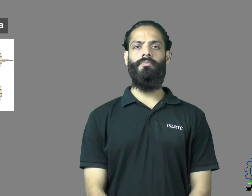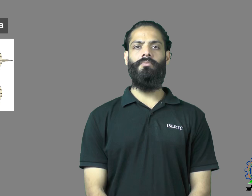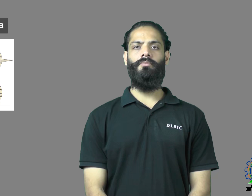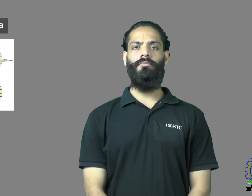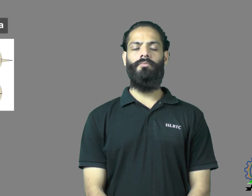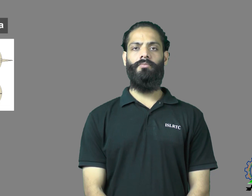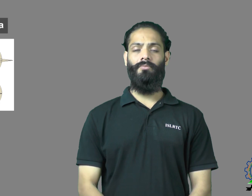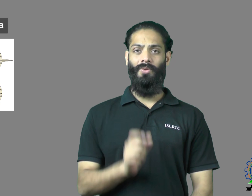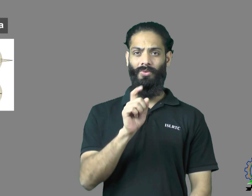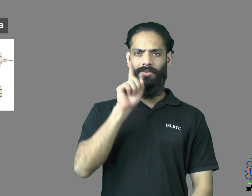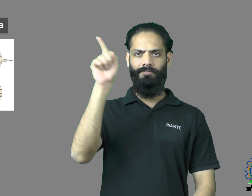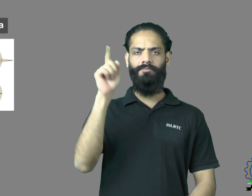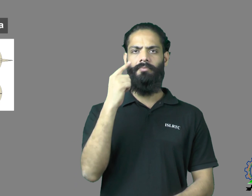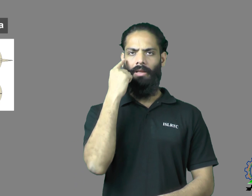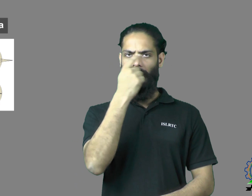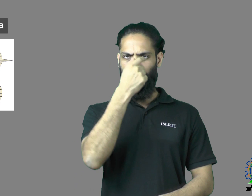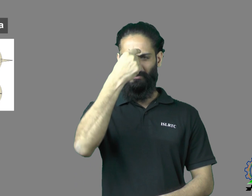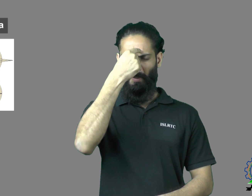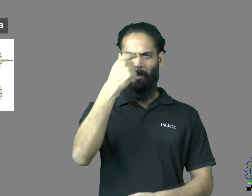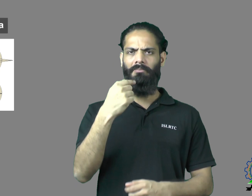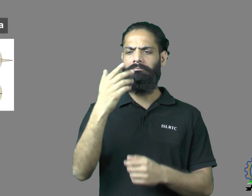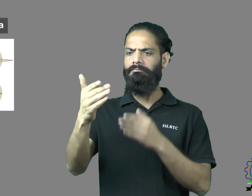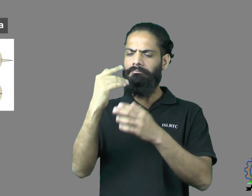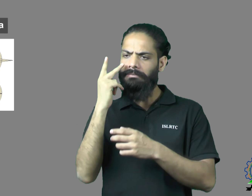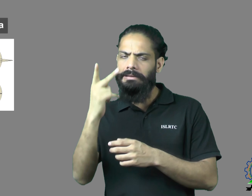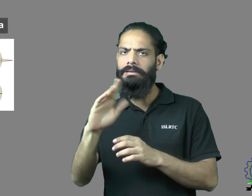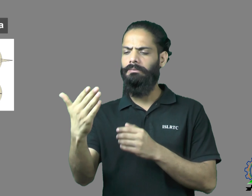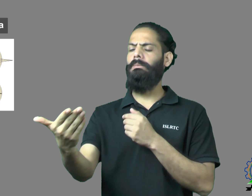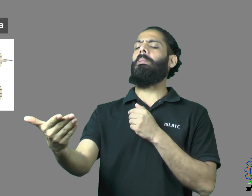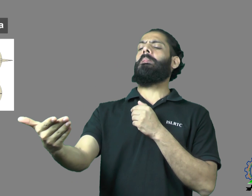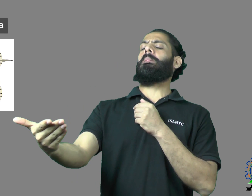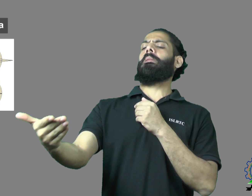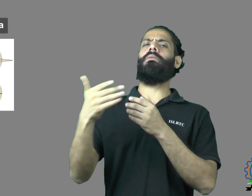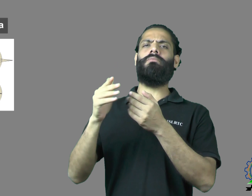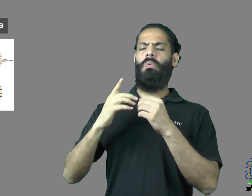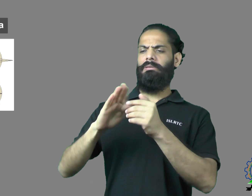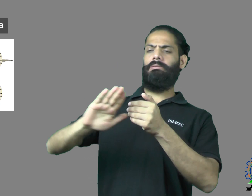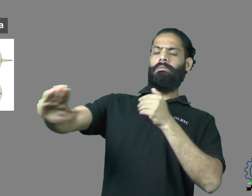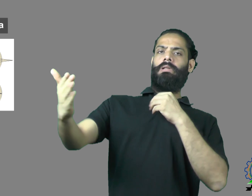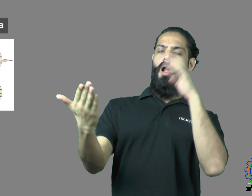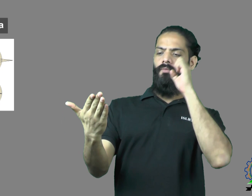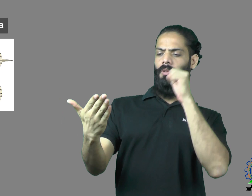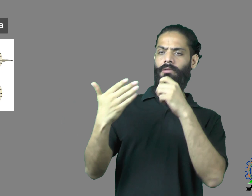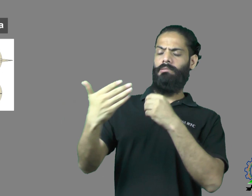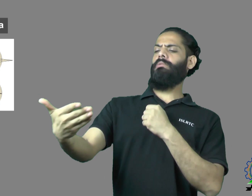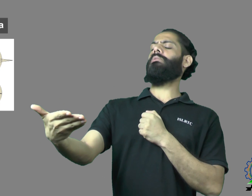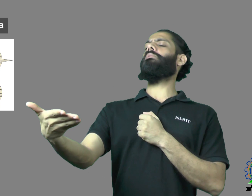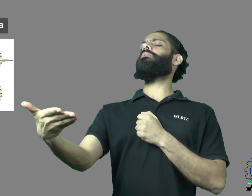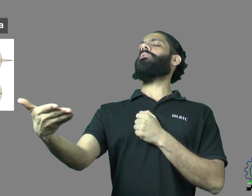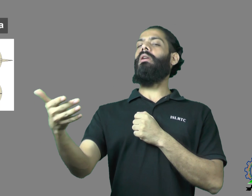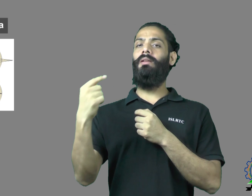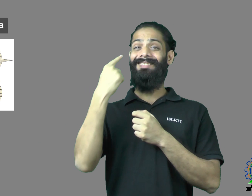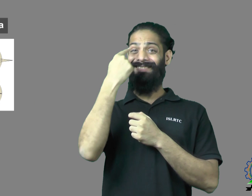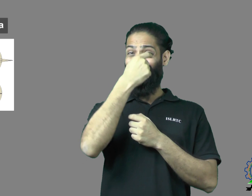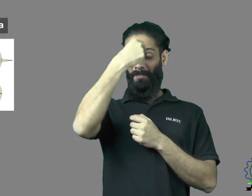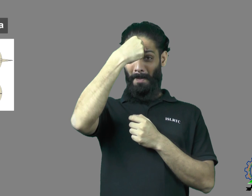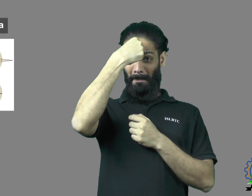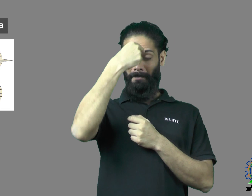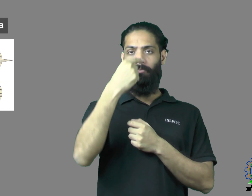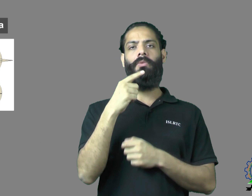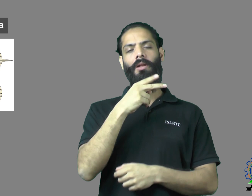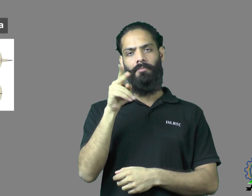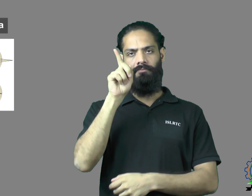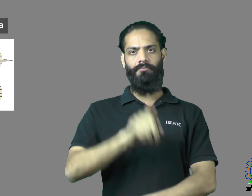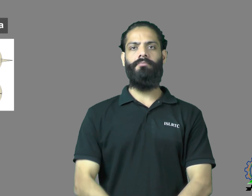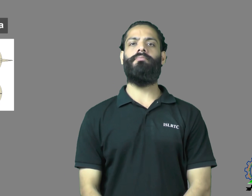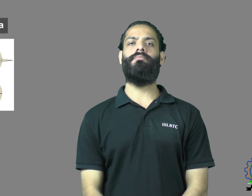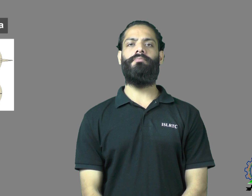Hypermetropia